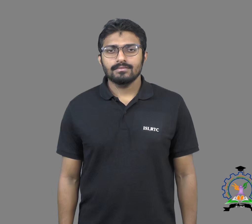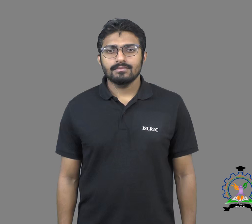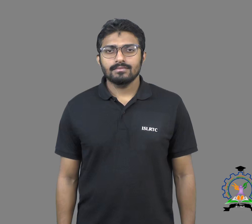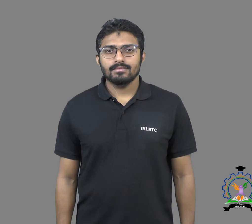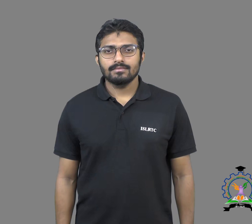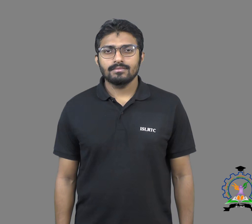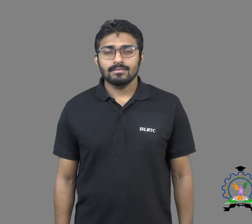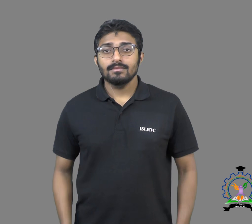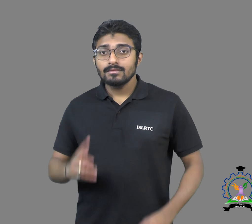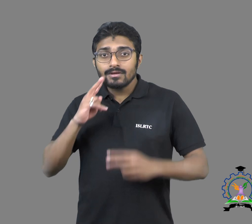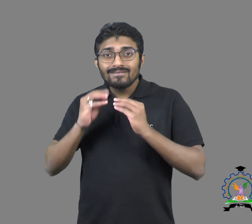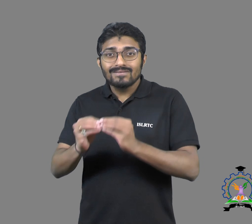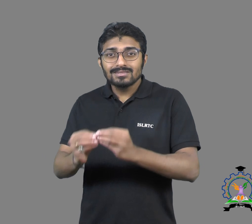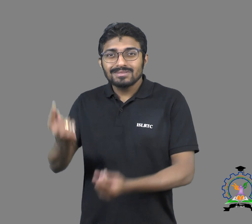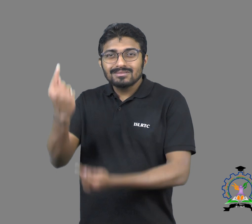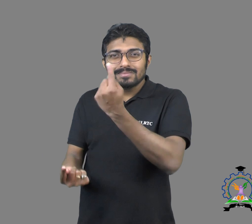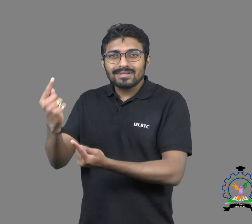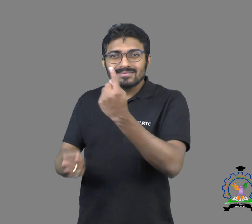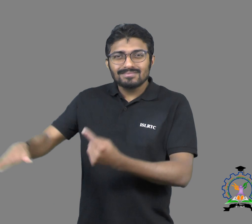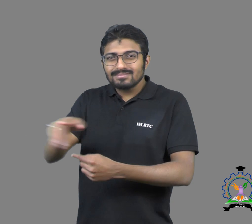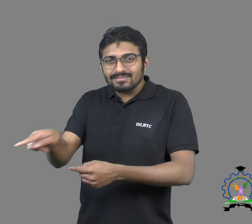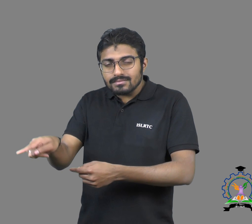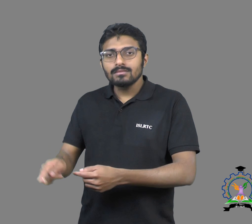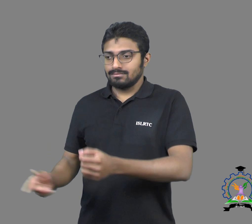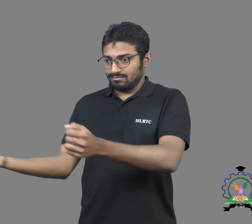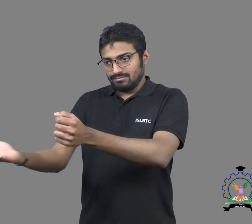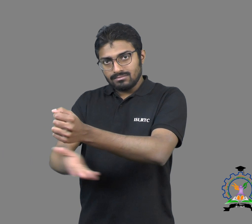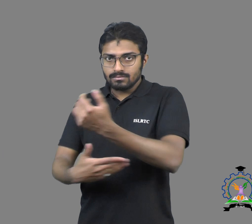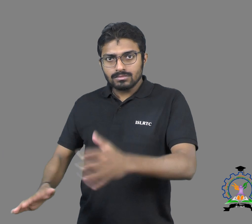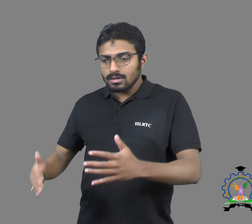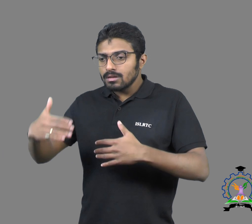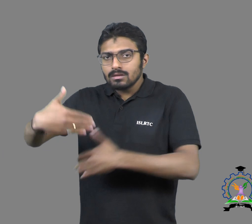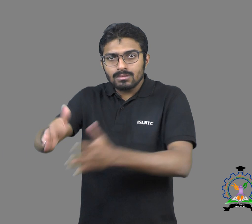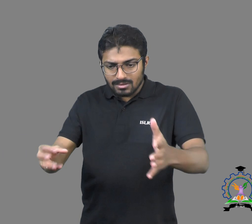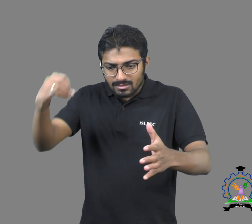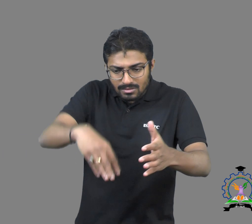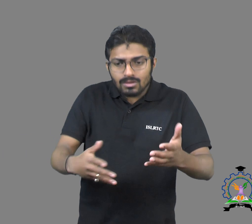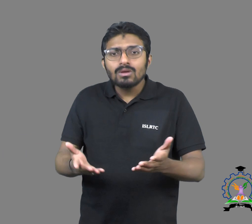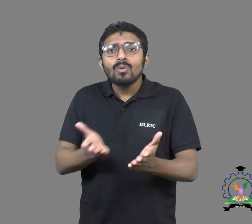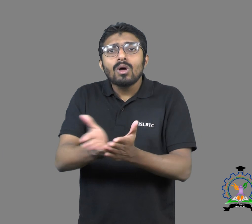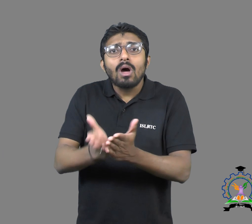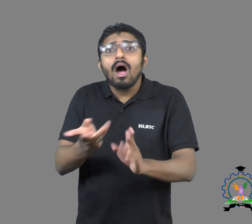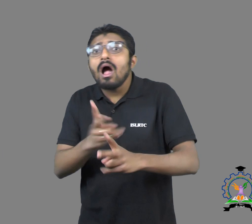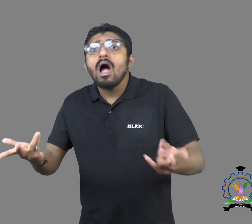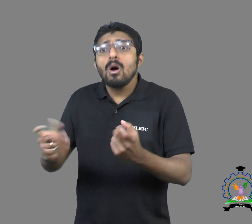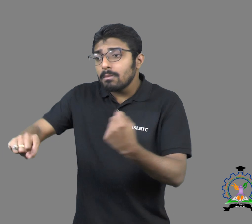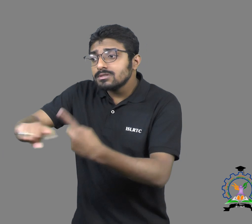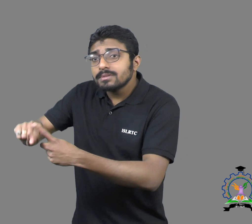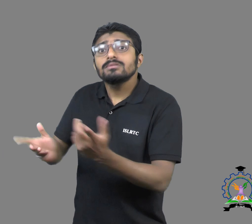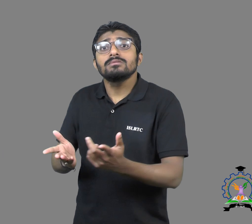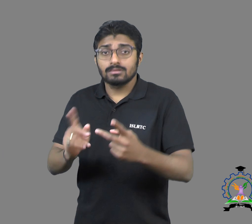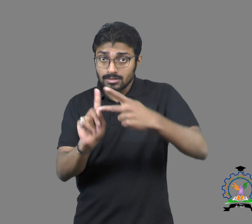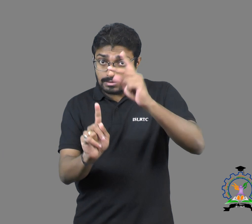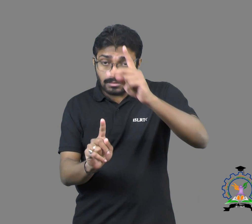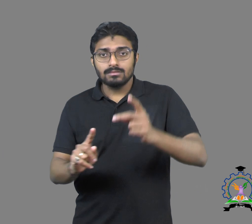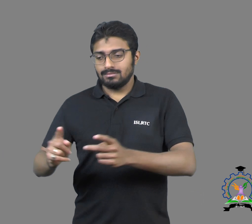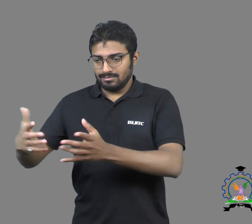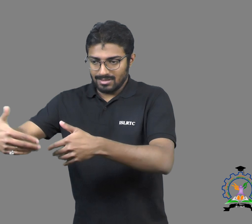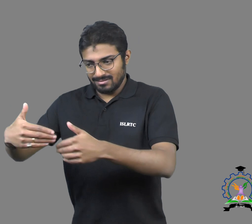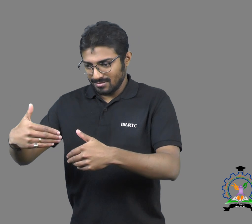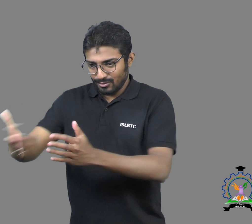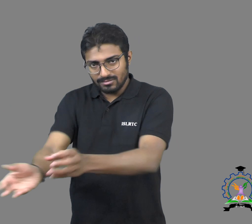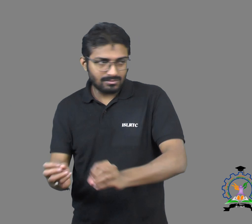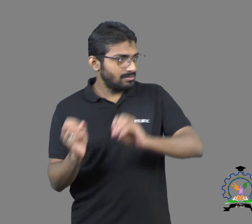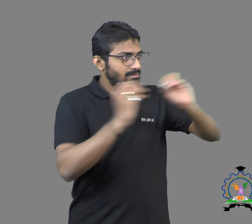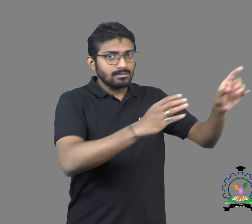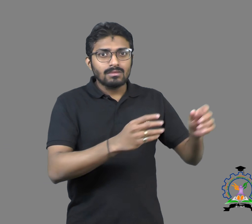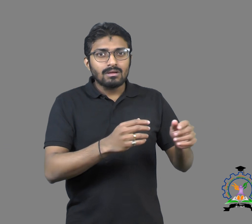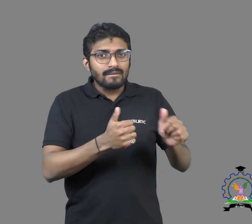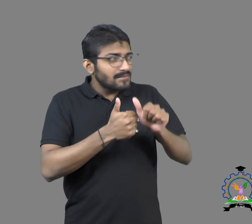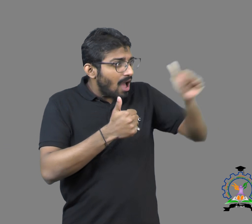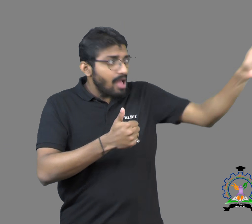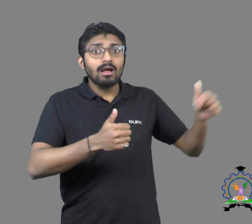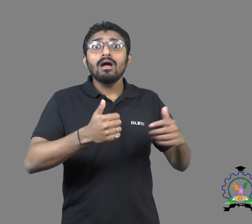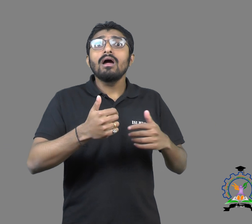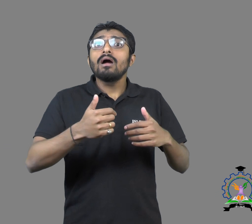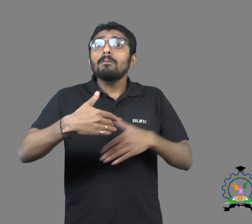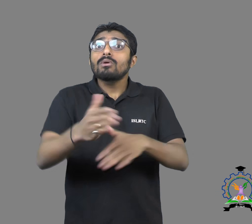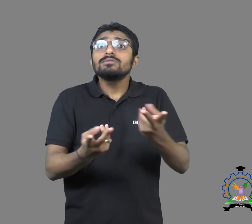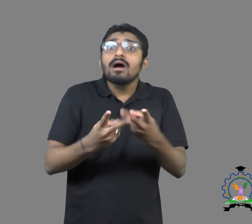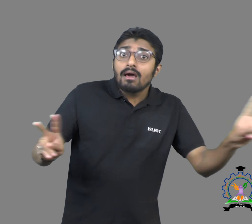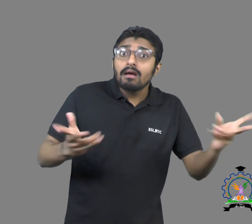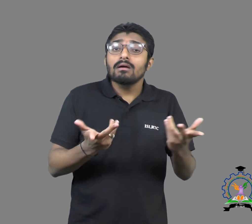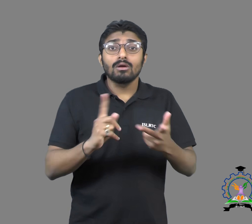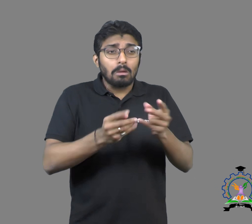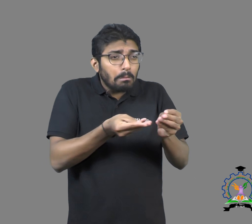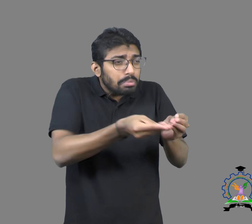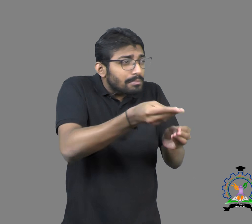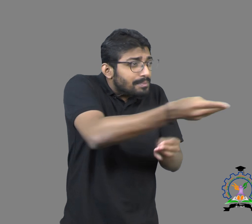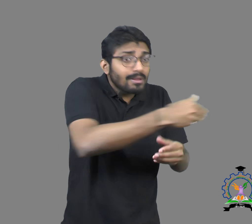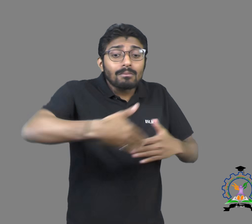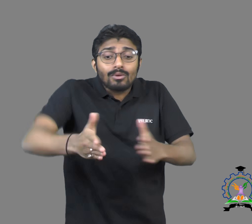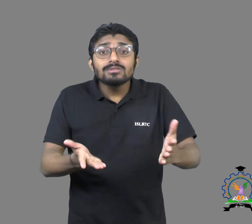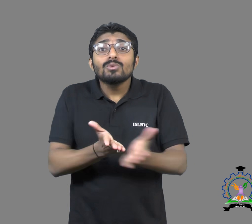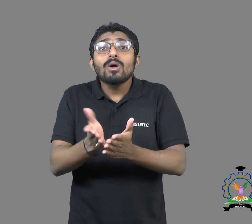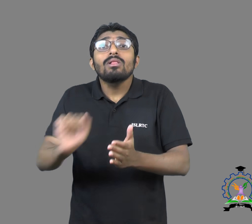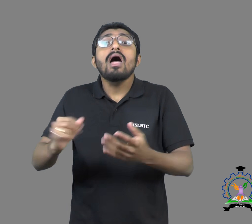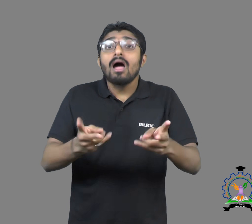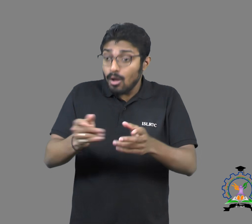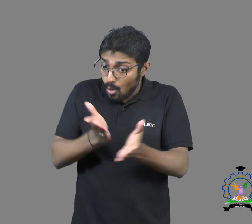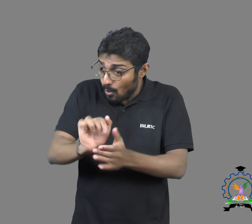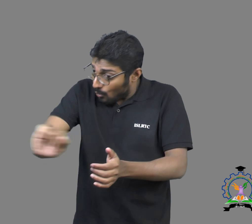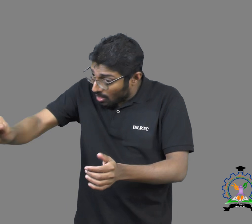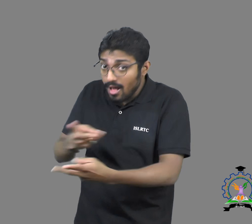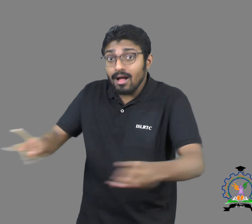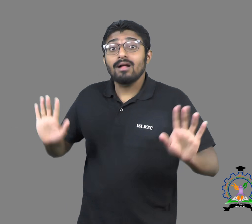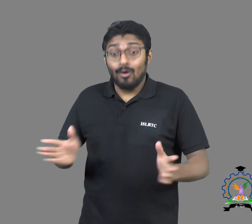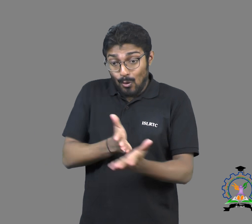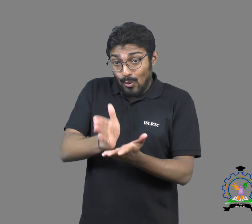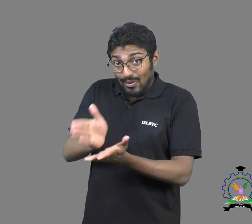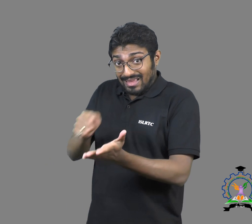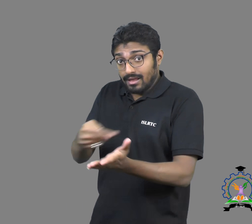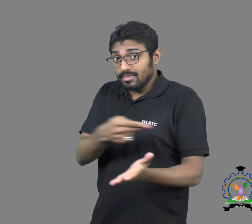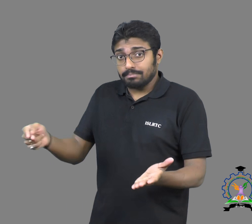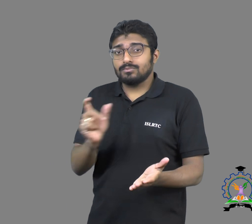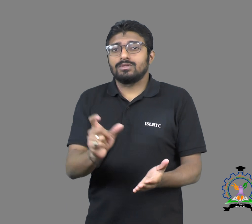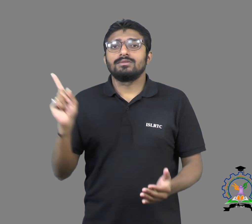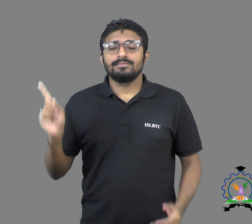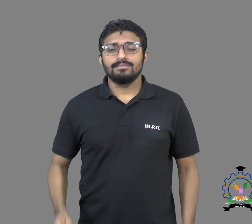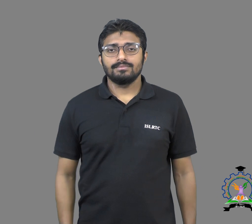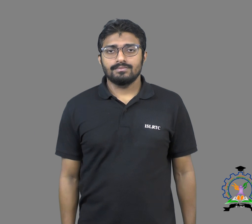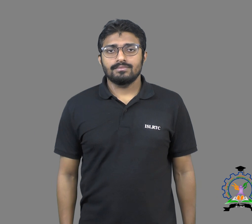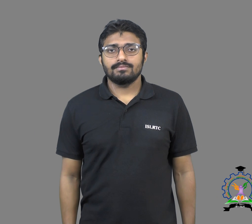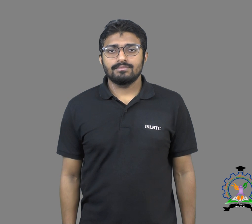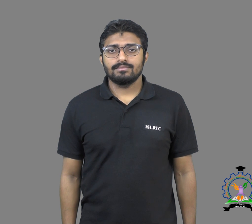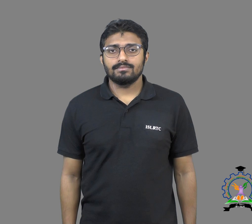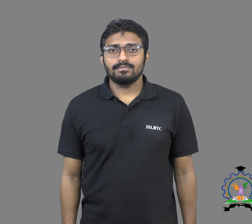Types of Packing